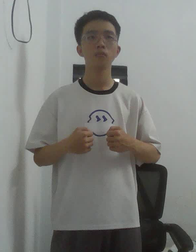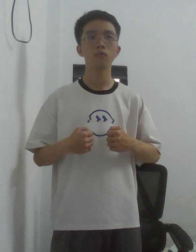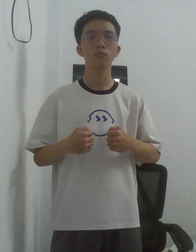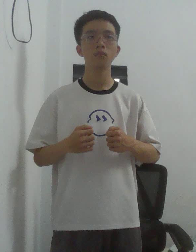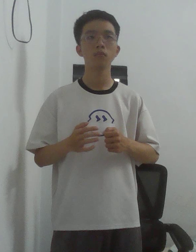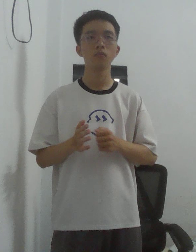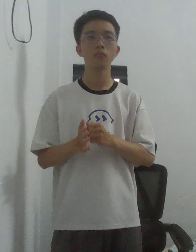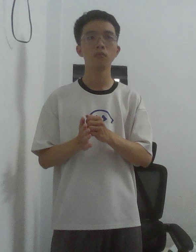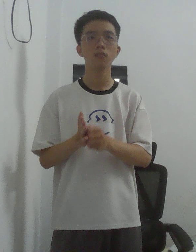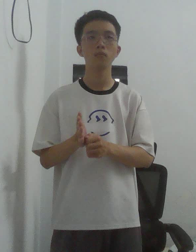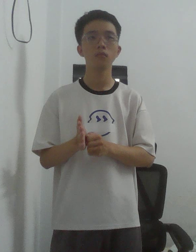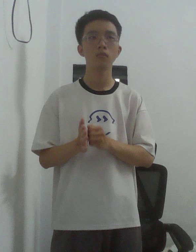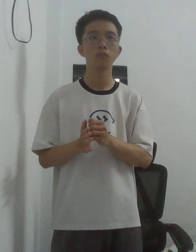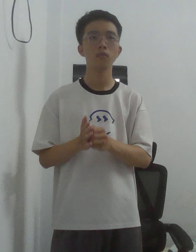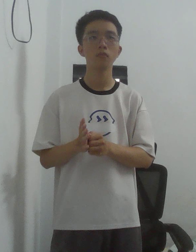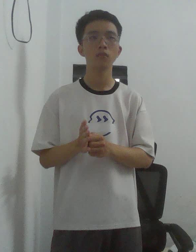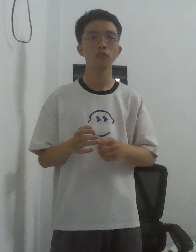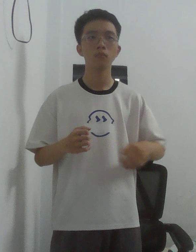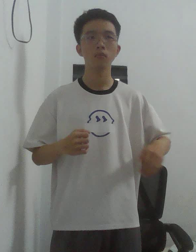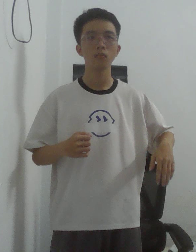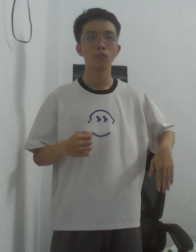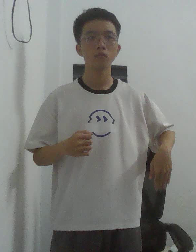thang sau